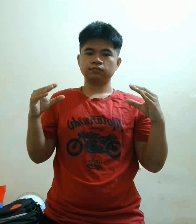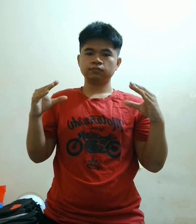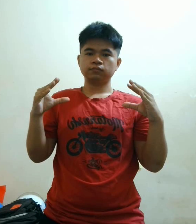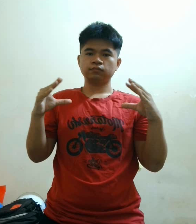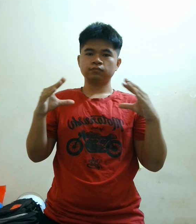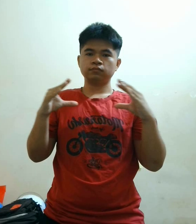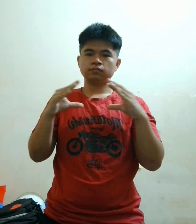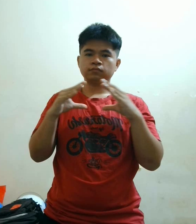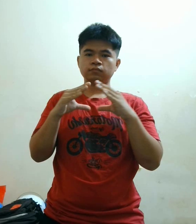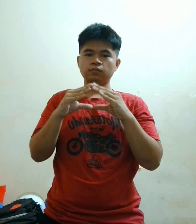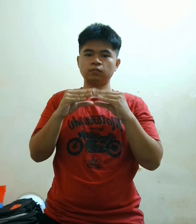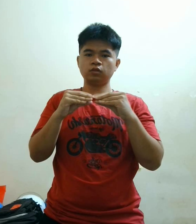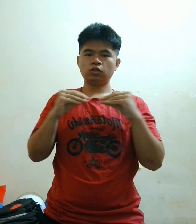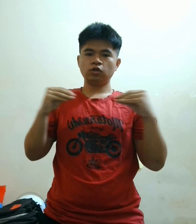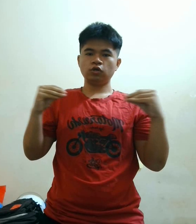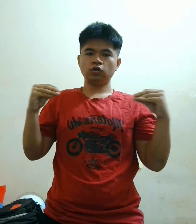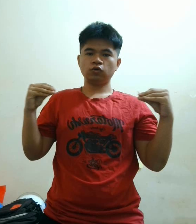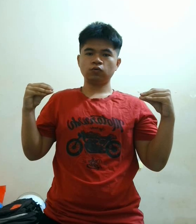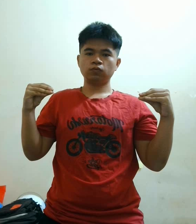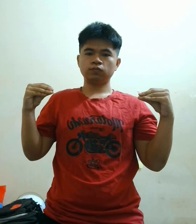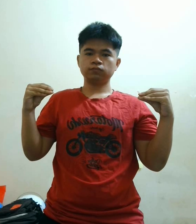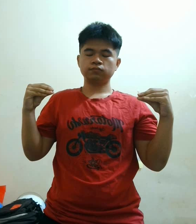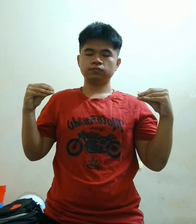nhieu